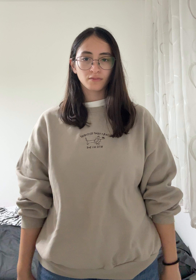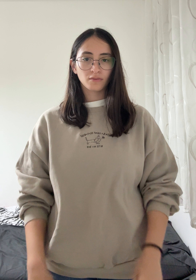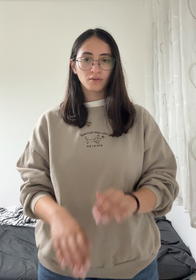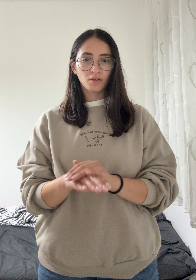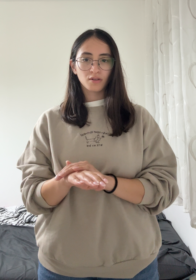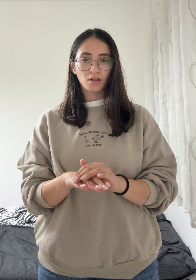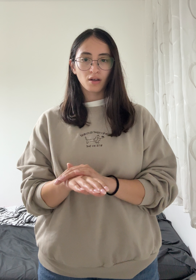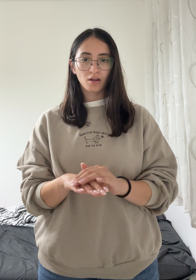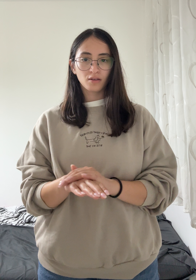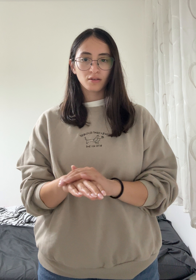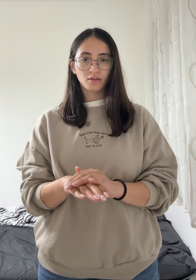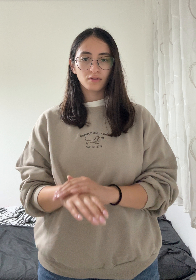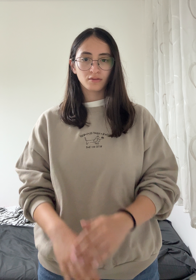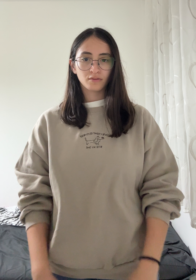סליחה